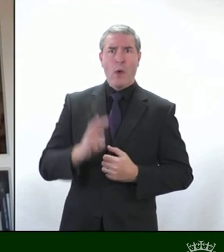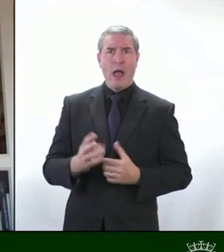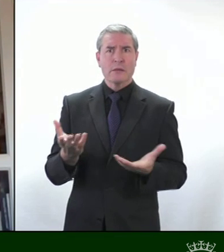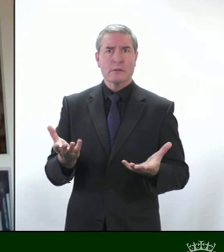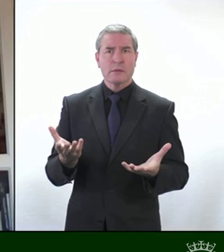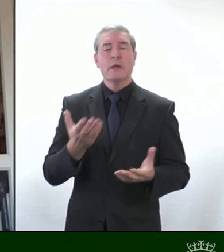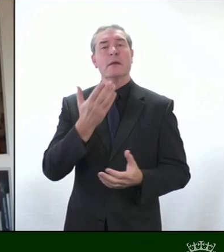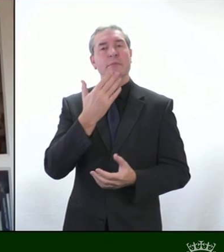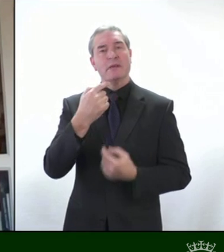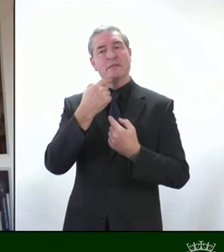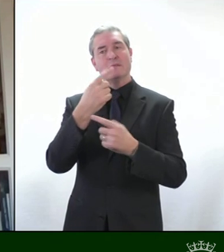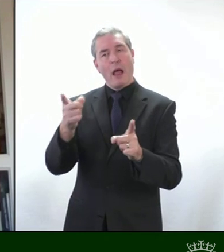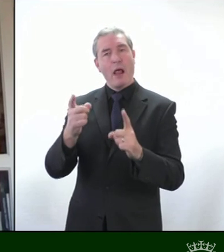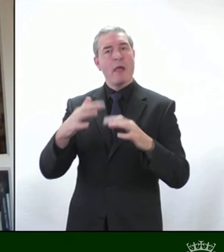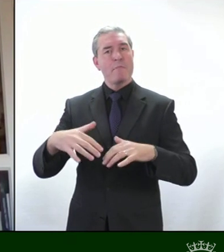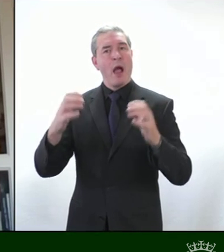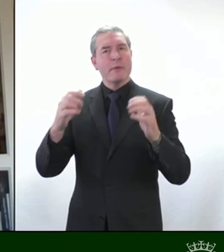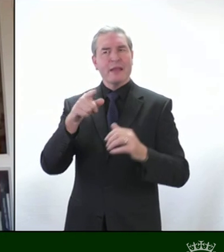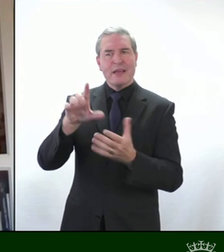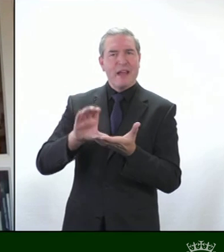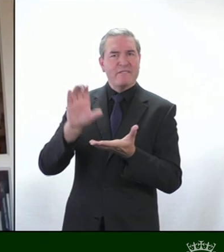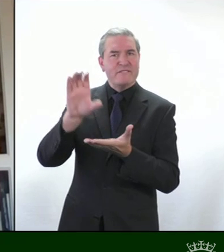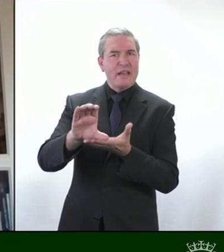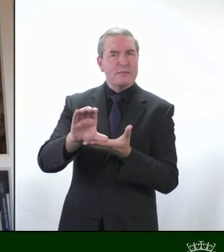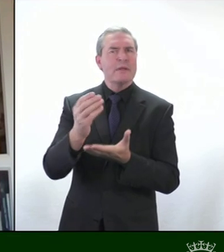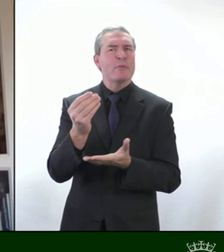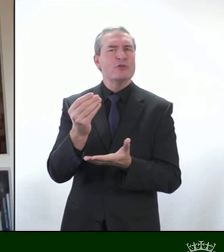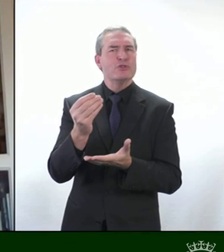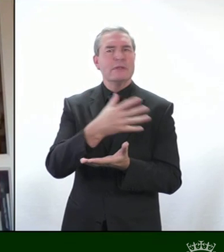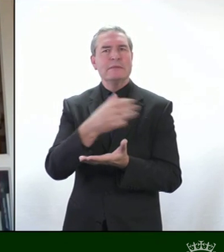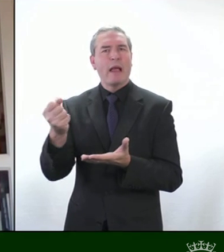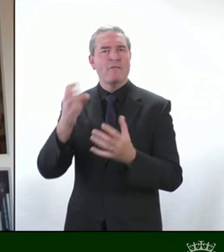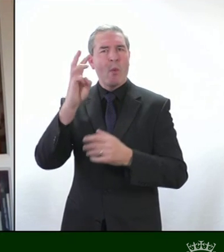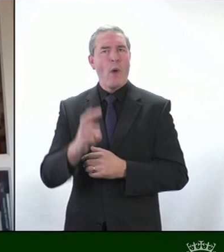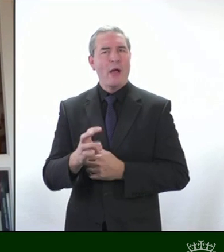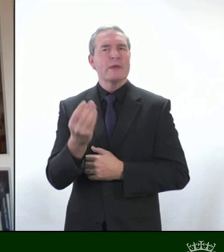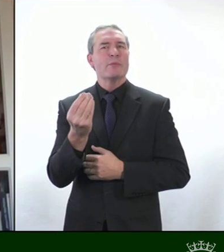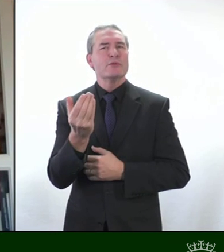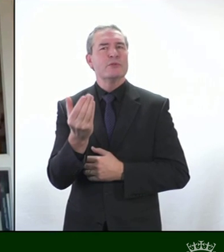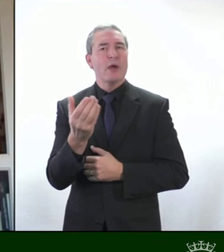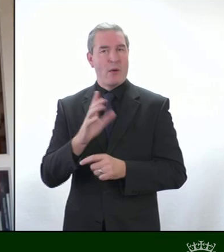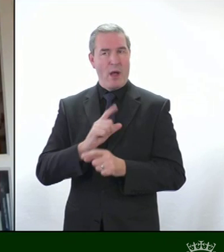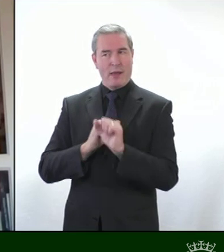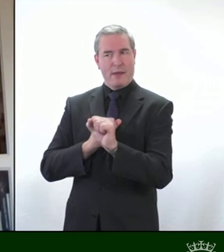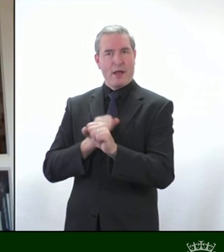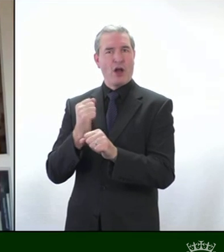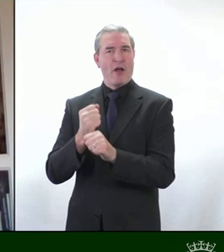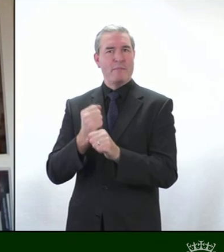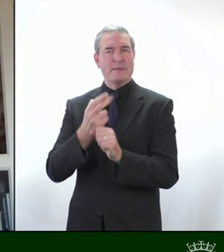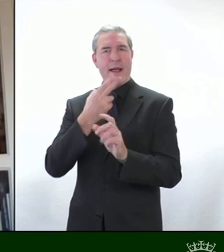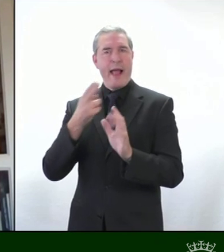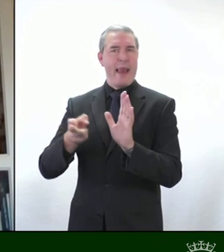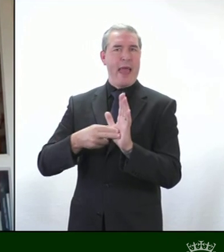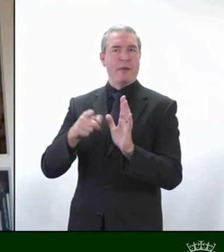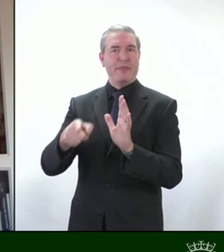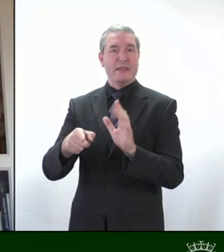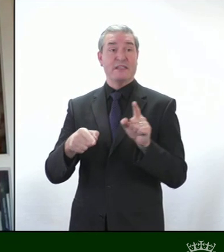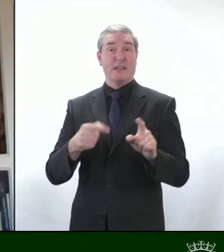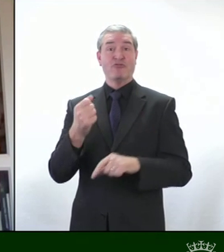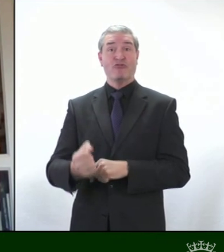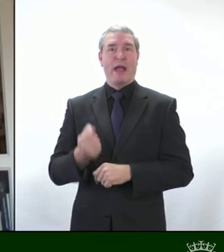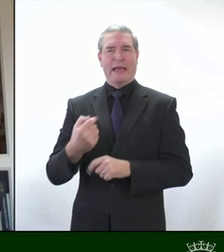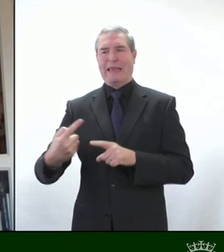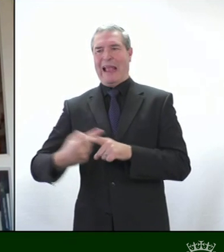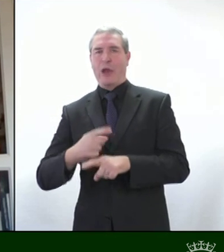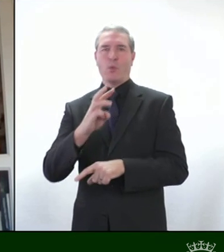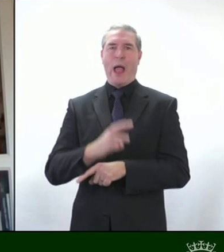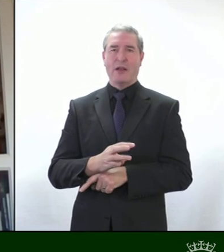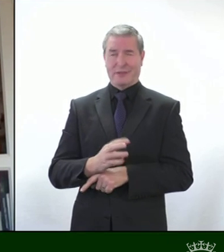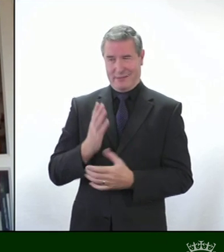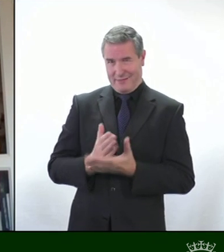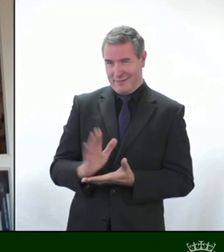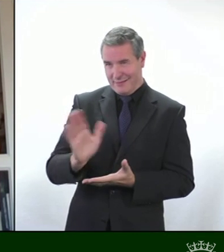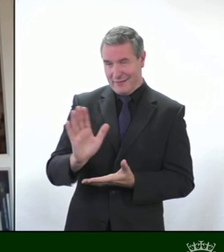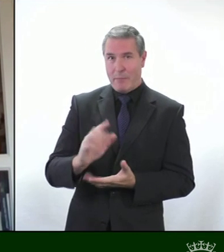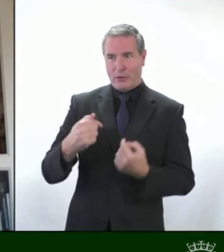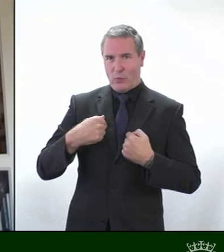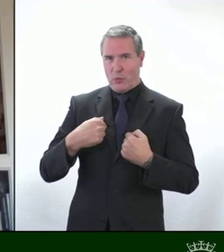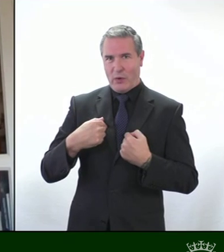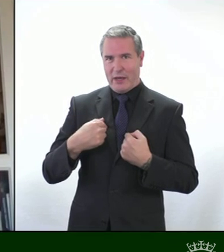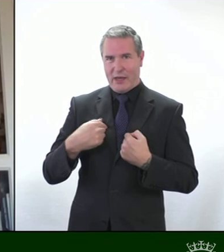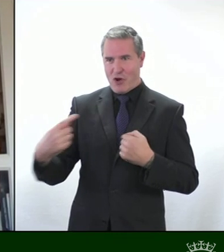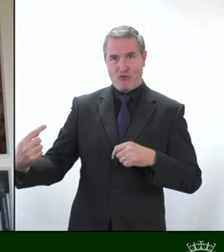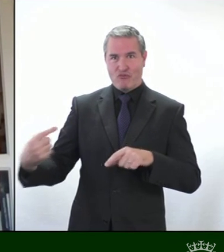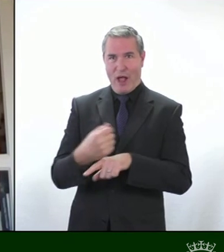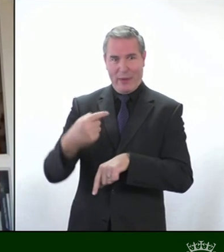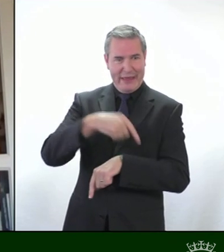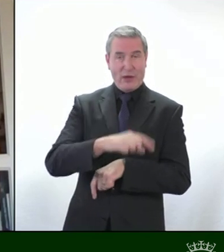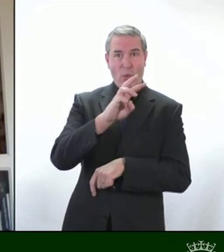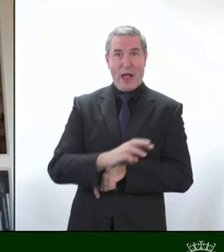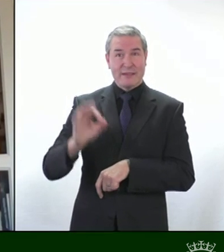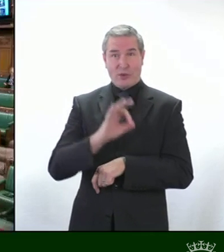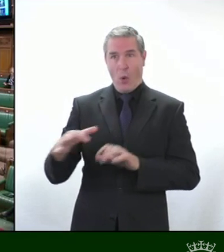Will he inform the House how much investment he is funnelling away from Wales due to his Government’s decision to label this white elephant an England and Wales scheme, despite not a single inch of the railway being in Wales?